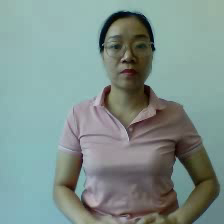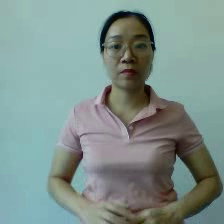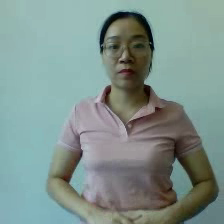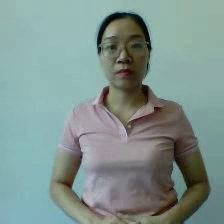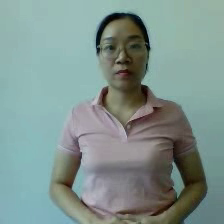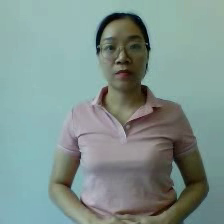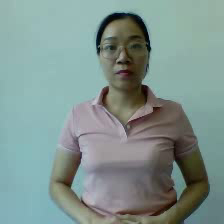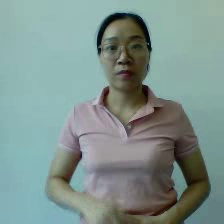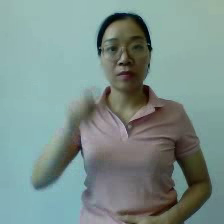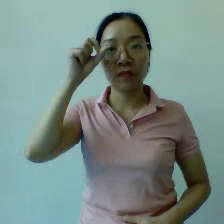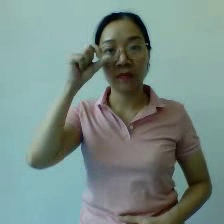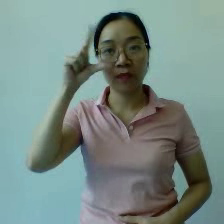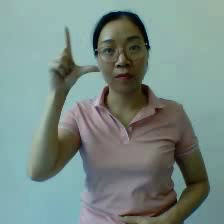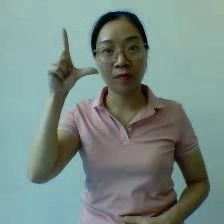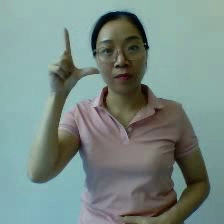Thức dậy